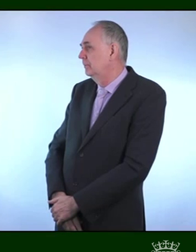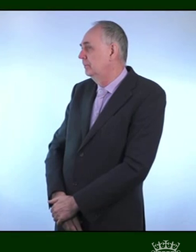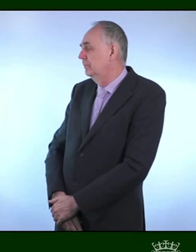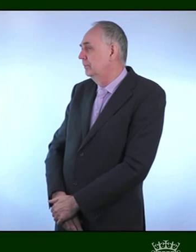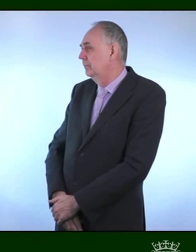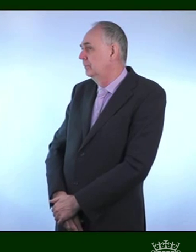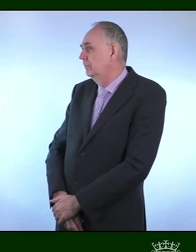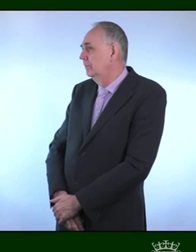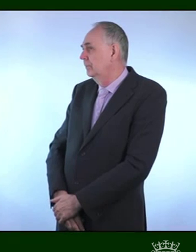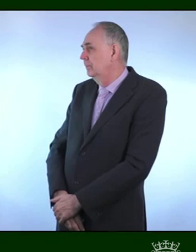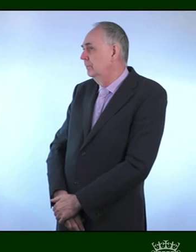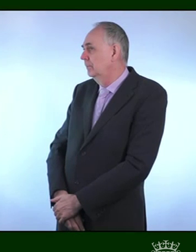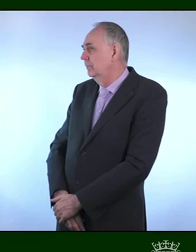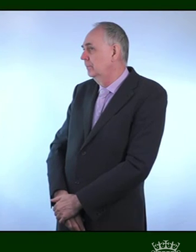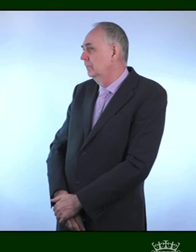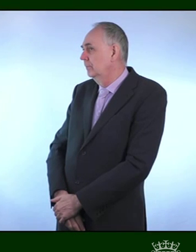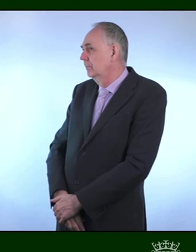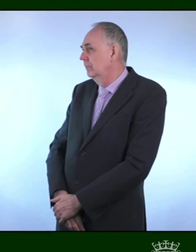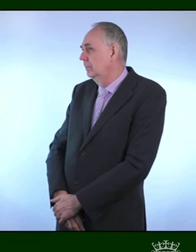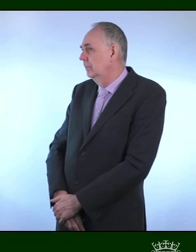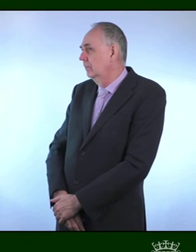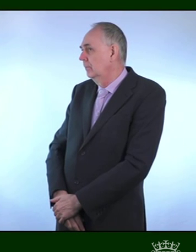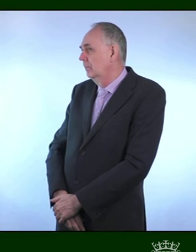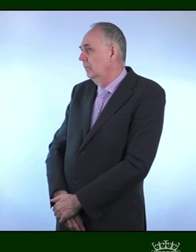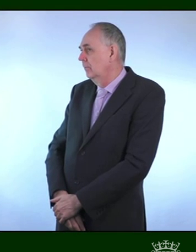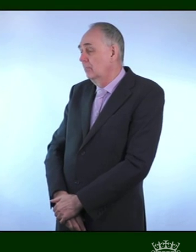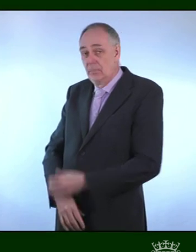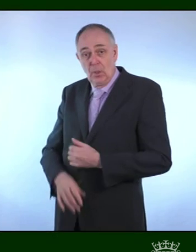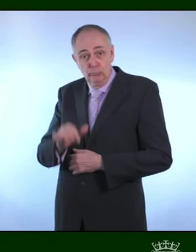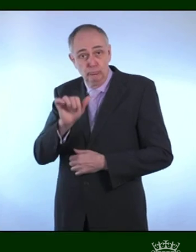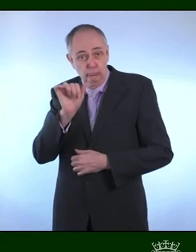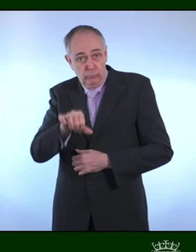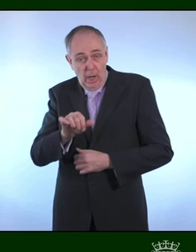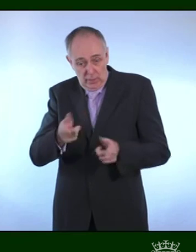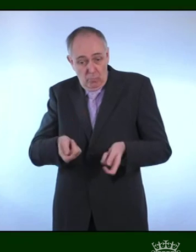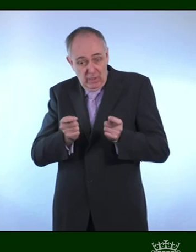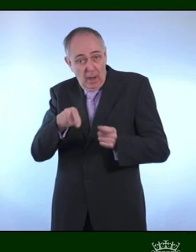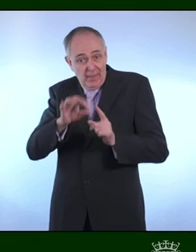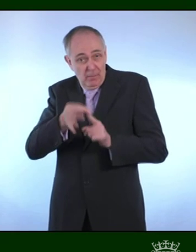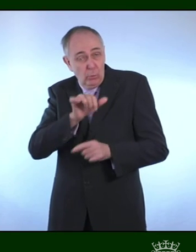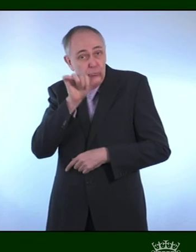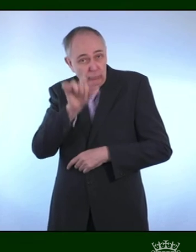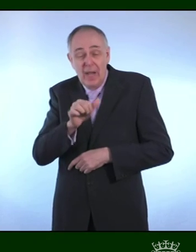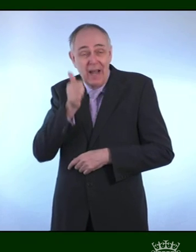The right honourable Gentleman is absolutely right to raise this issue, which I know has been a concern.